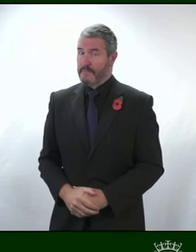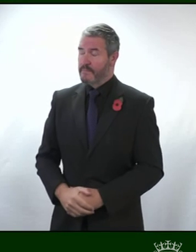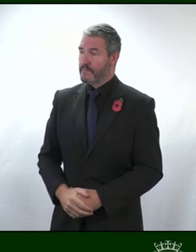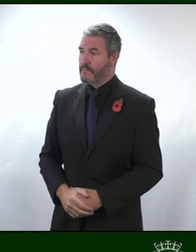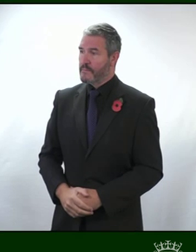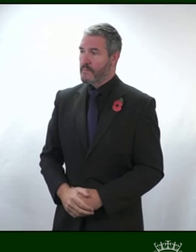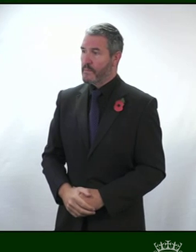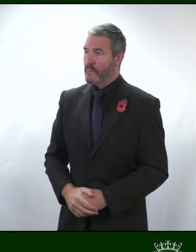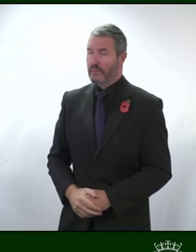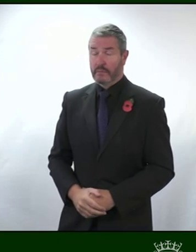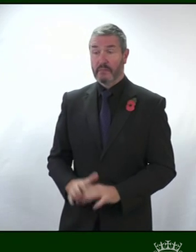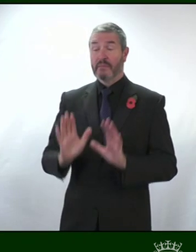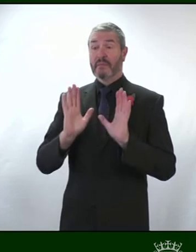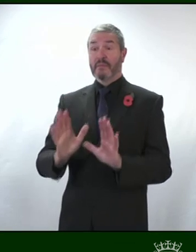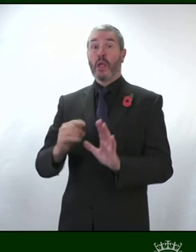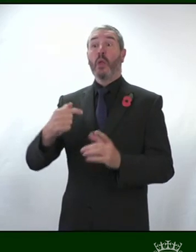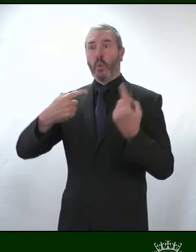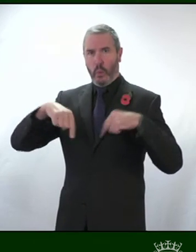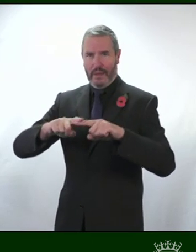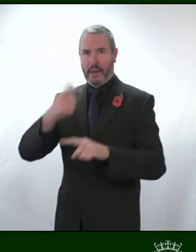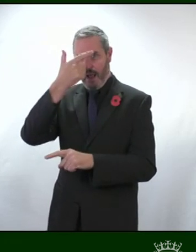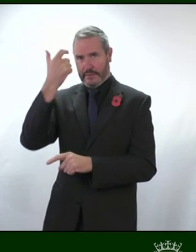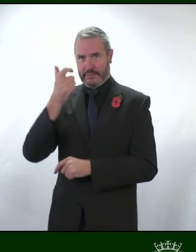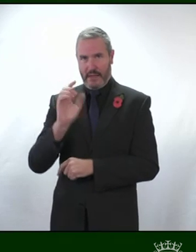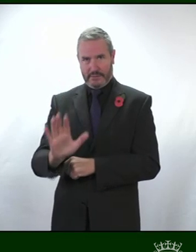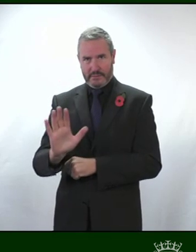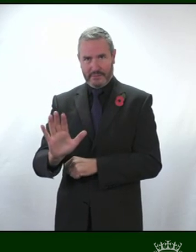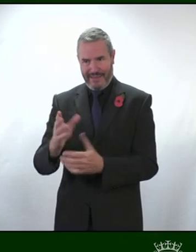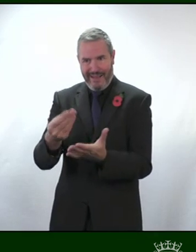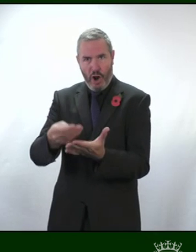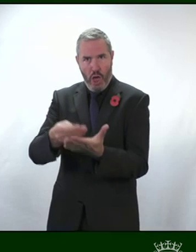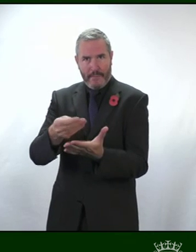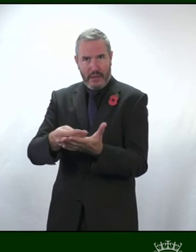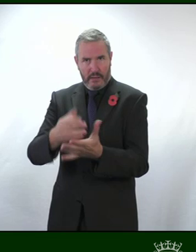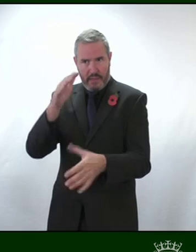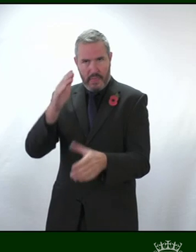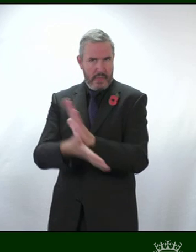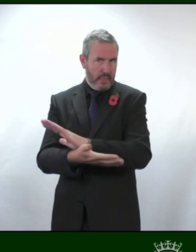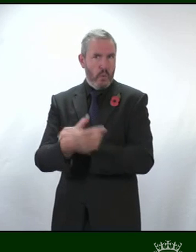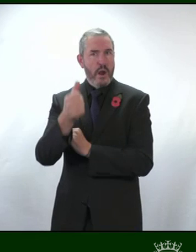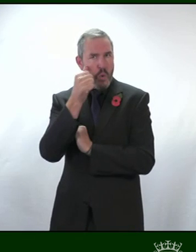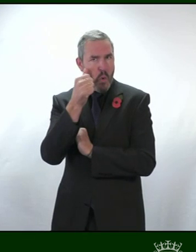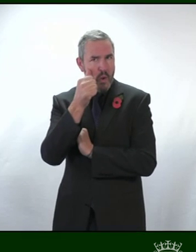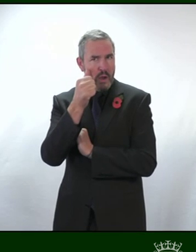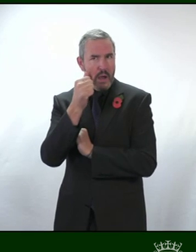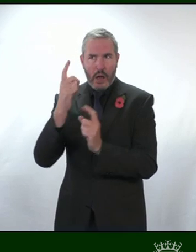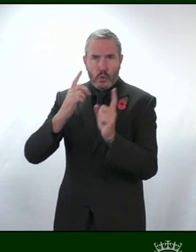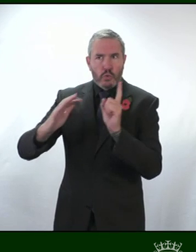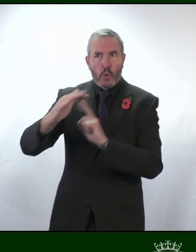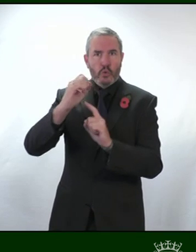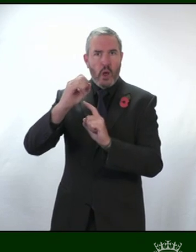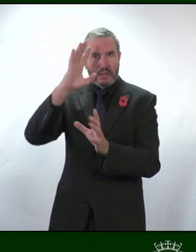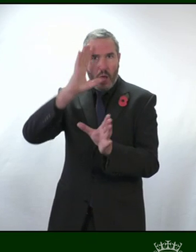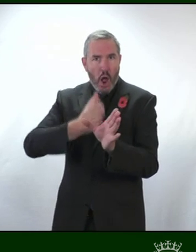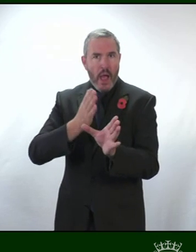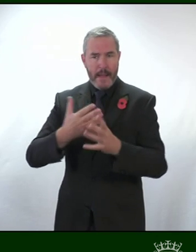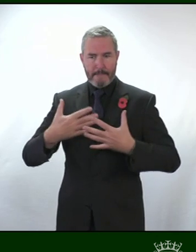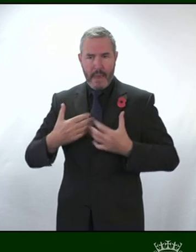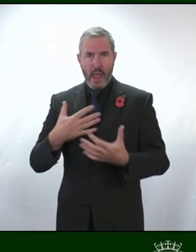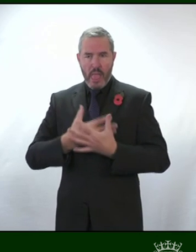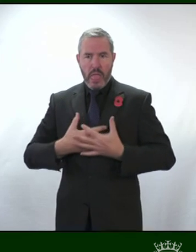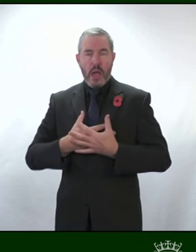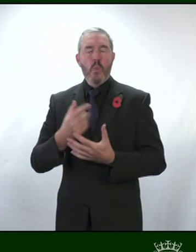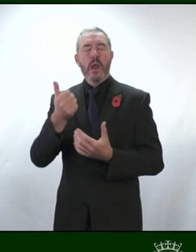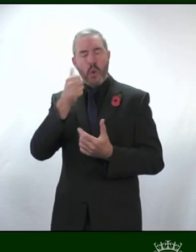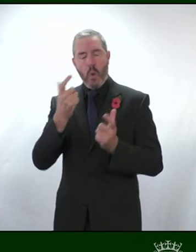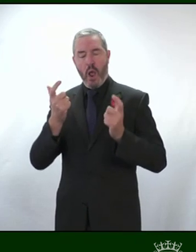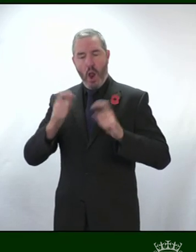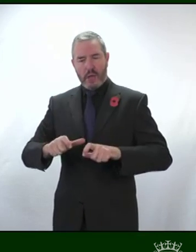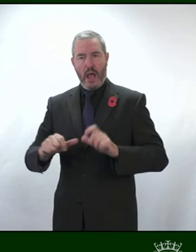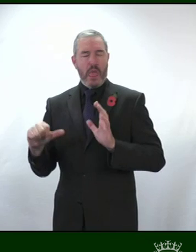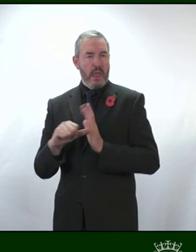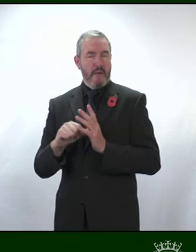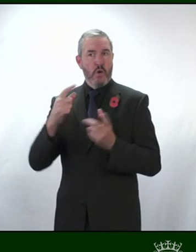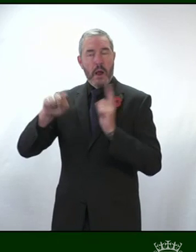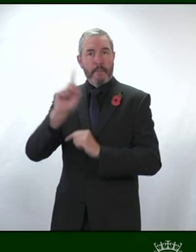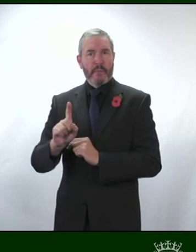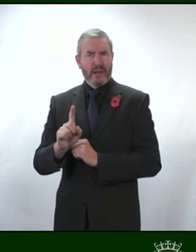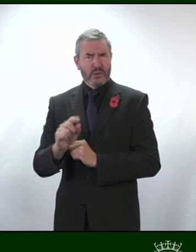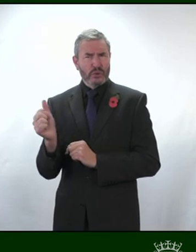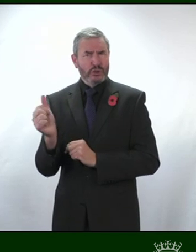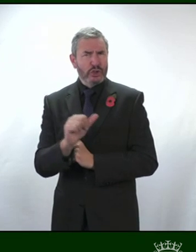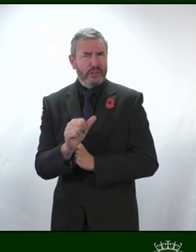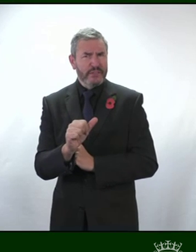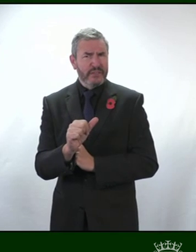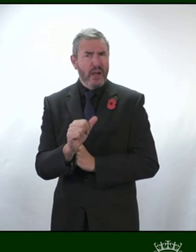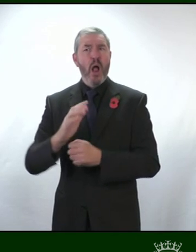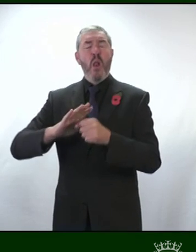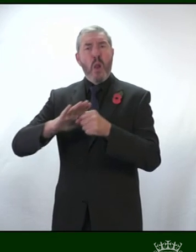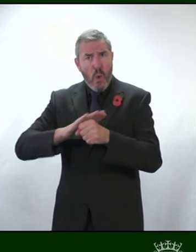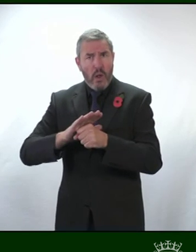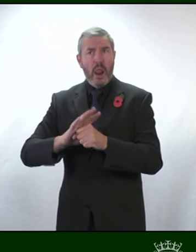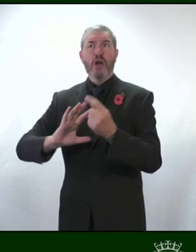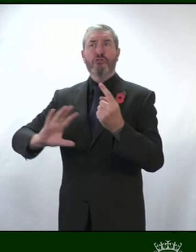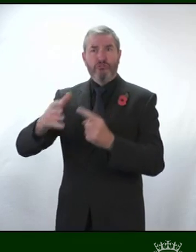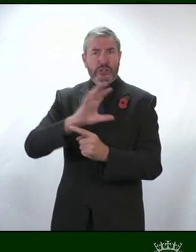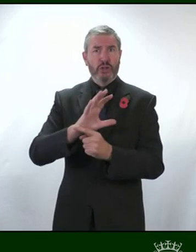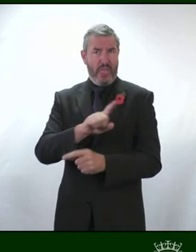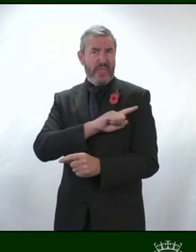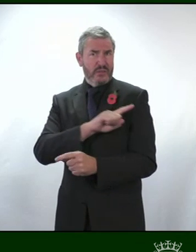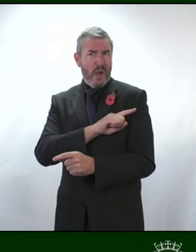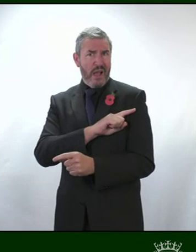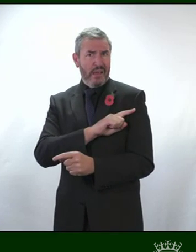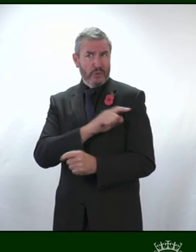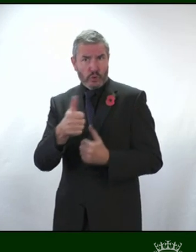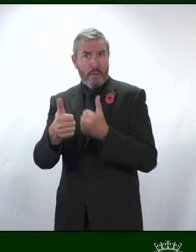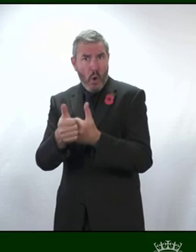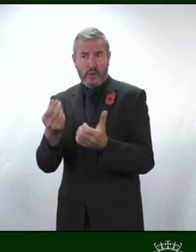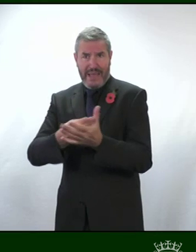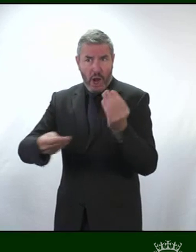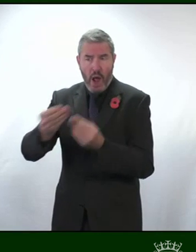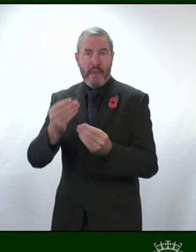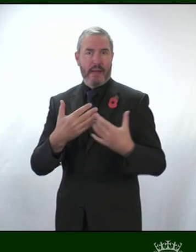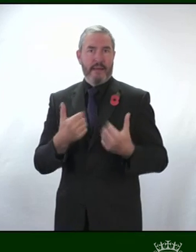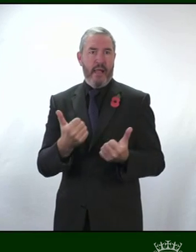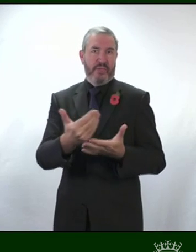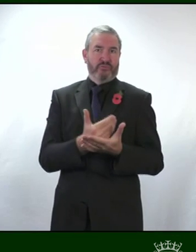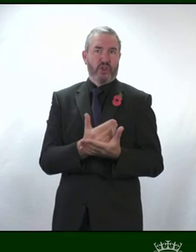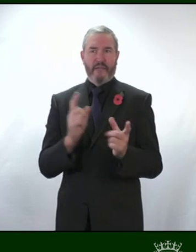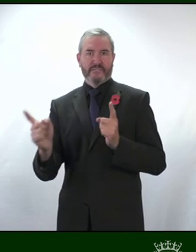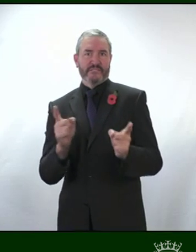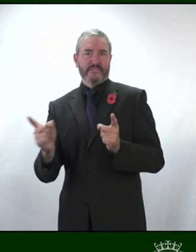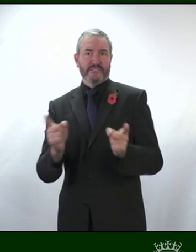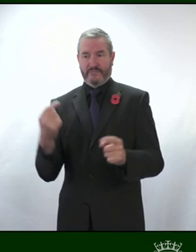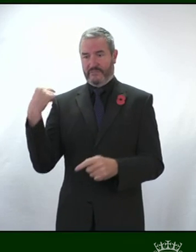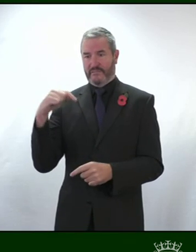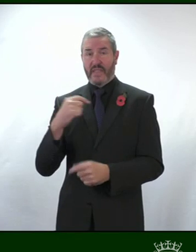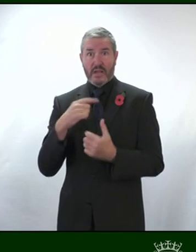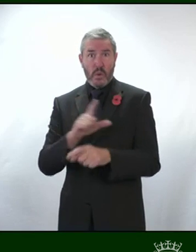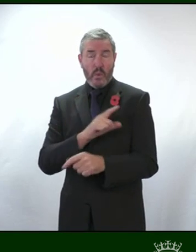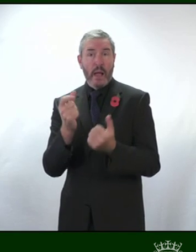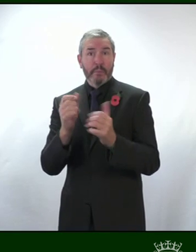It is precisely because we understand the economic cost and the social and psychological damage of lockdowns that it was right to go for the local and regional solution, which was supported by many Members—indeed, it was supported by the right hon.